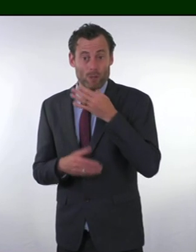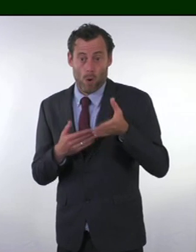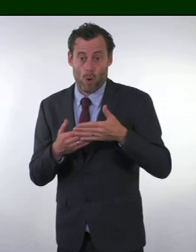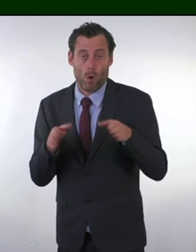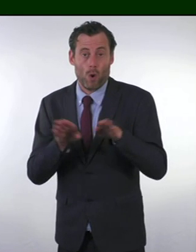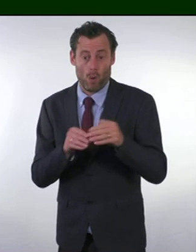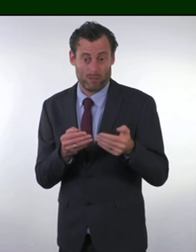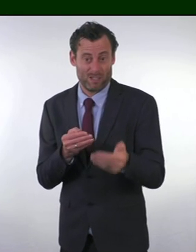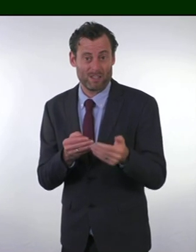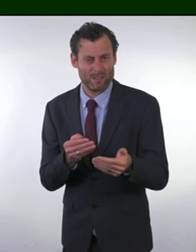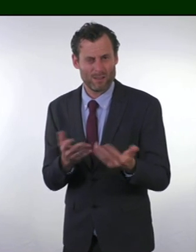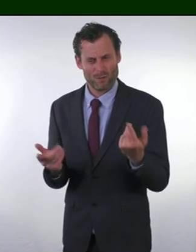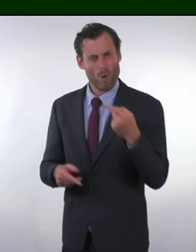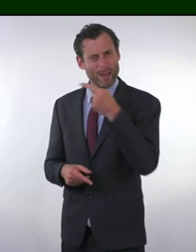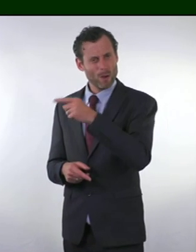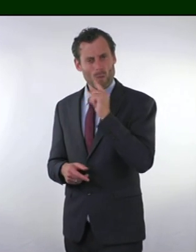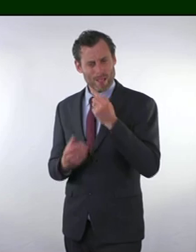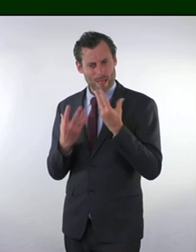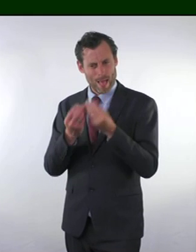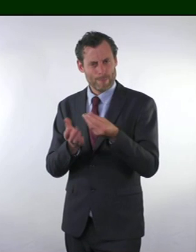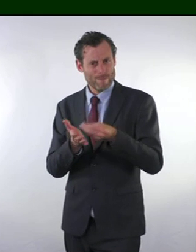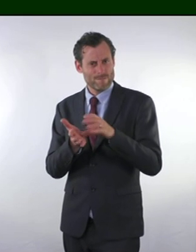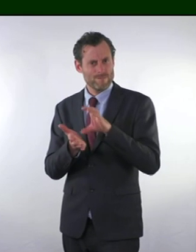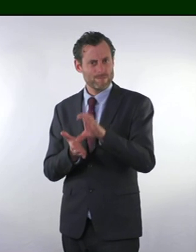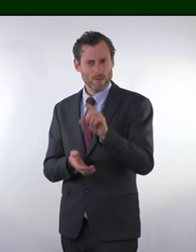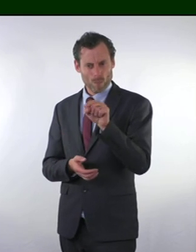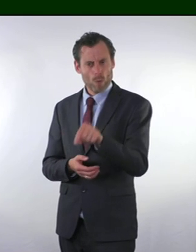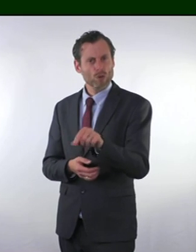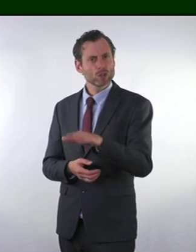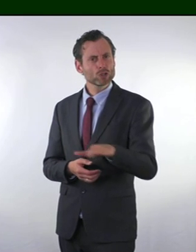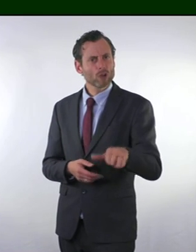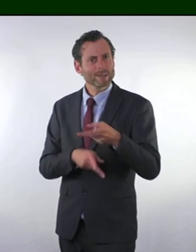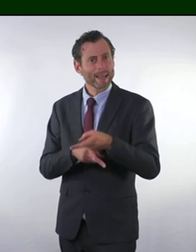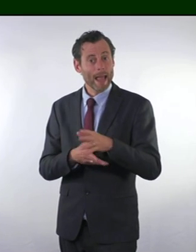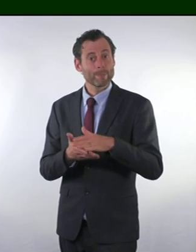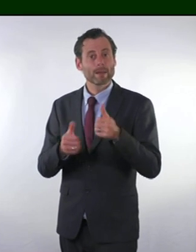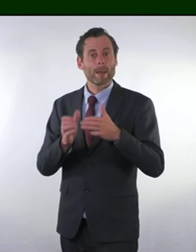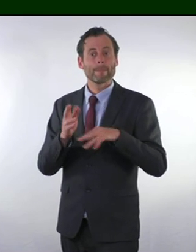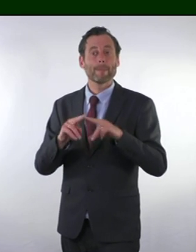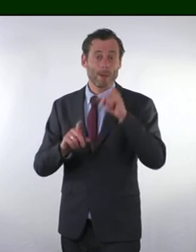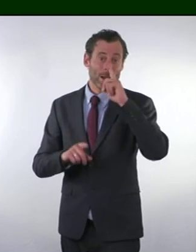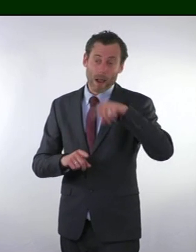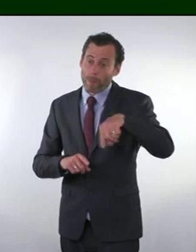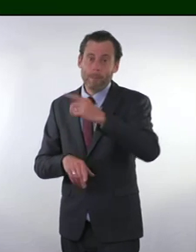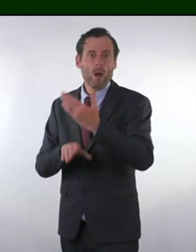So can the Chancellor set out what funding he is providing now to make sure that parents can get back to work?